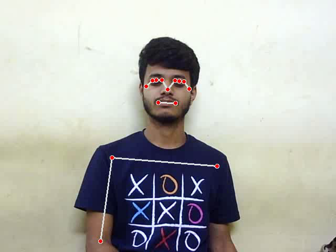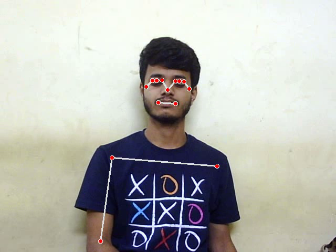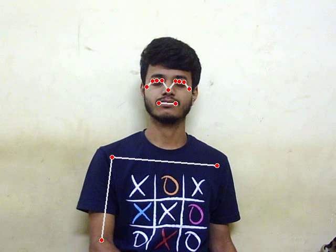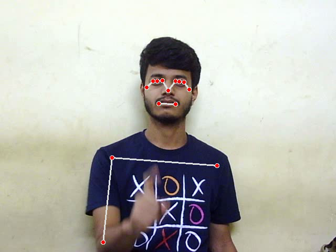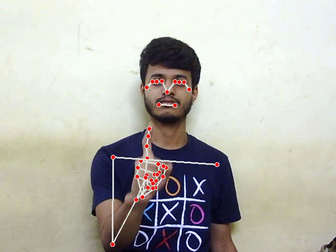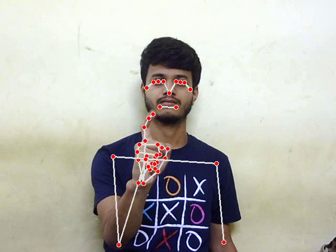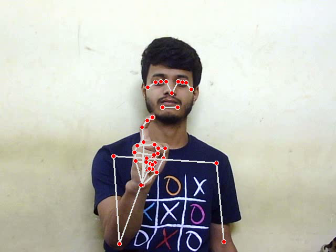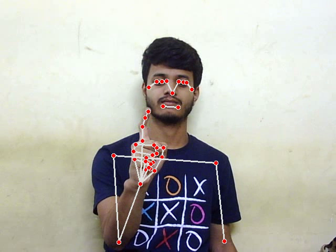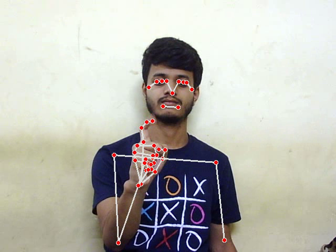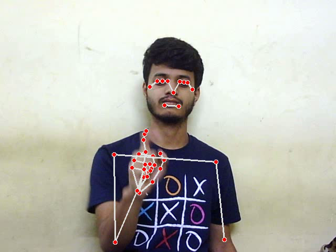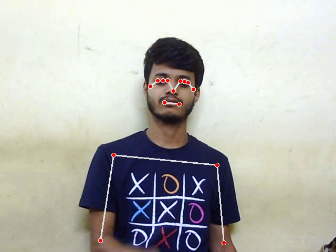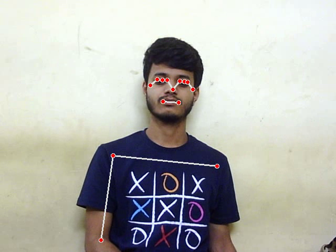question